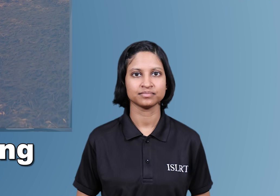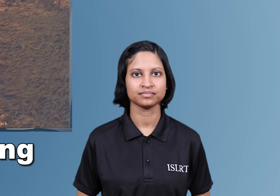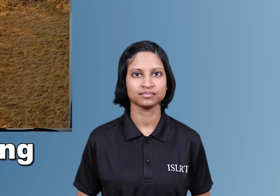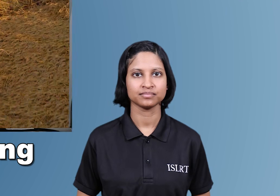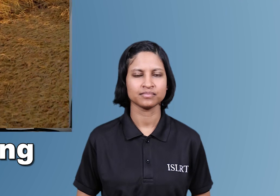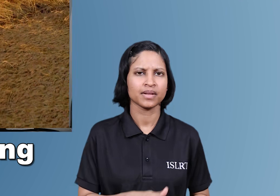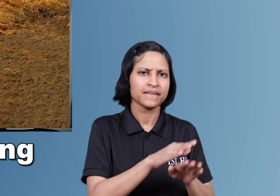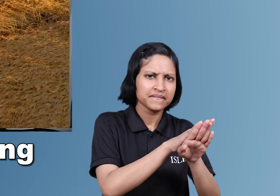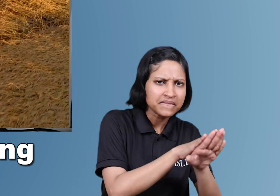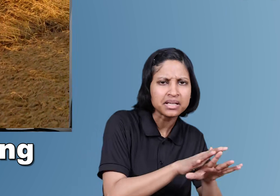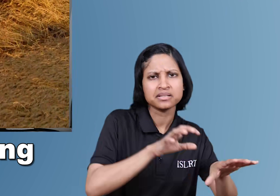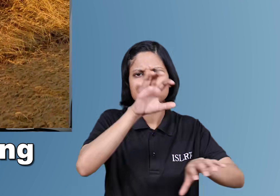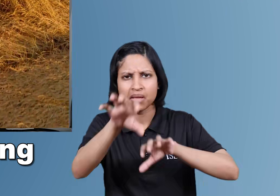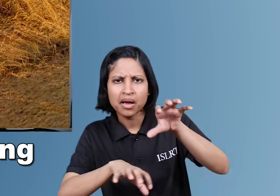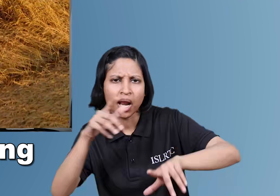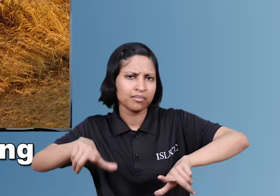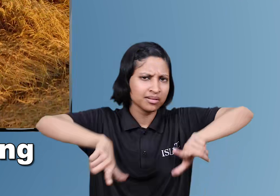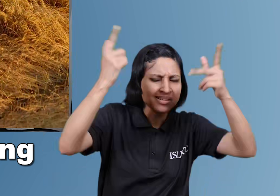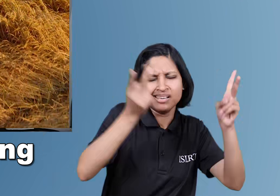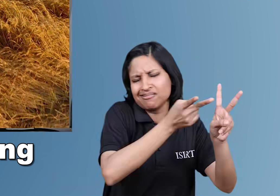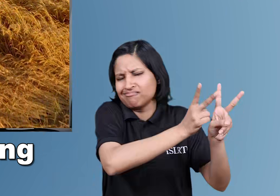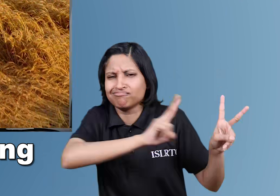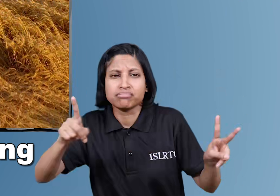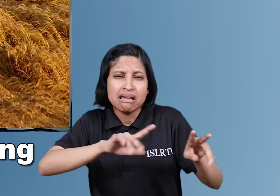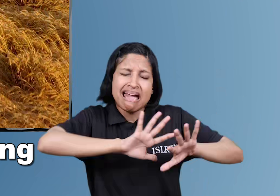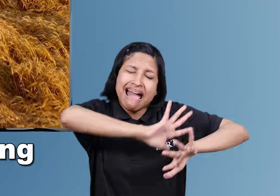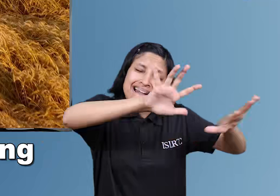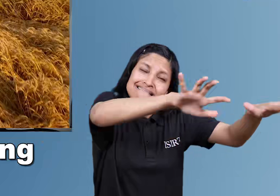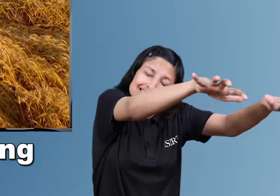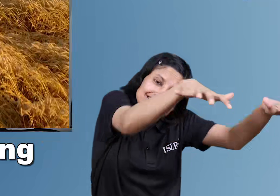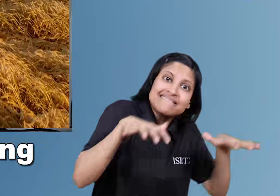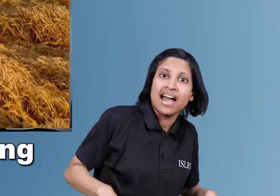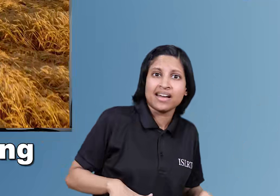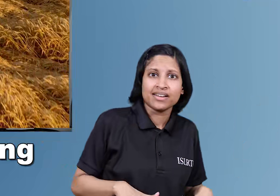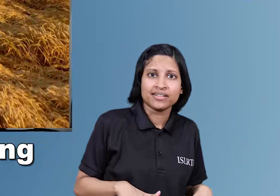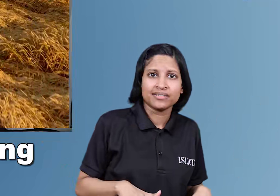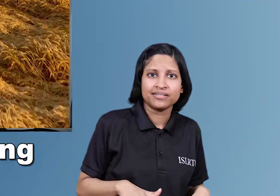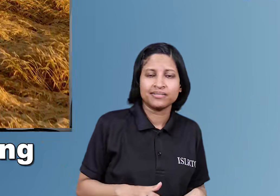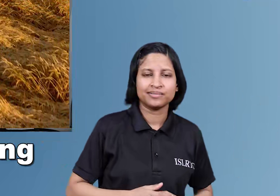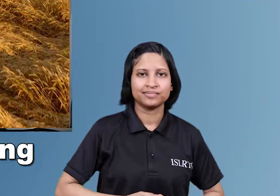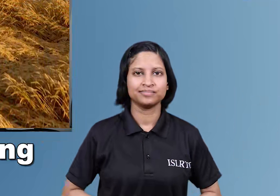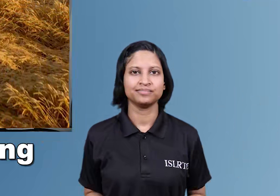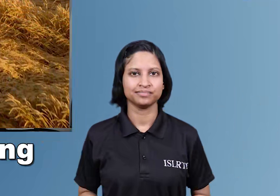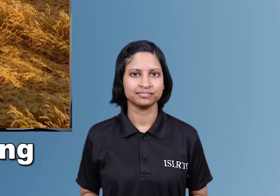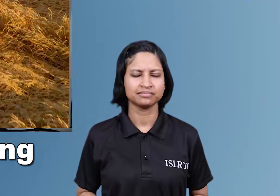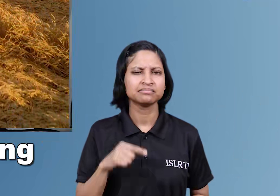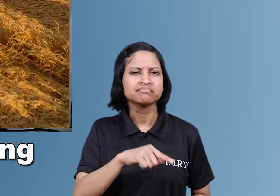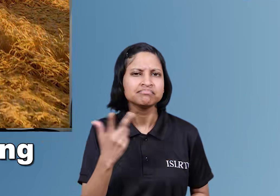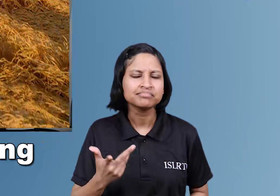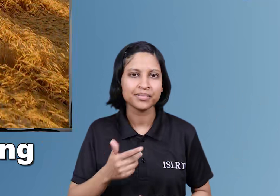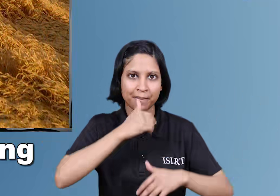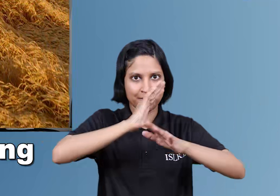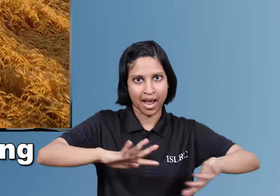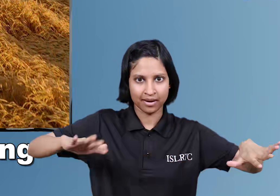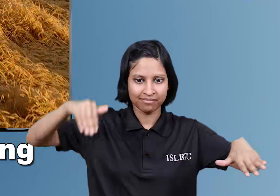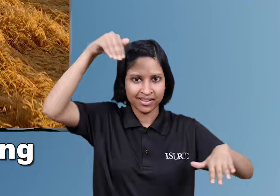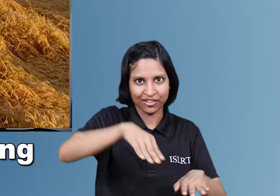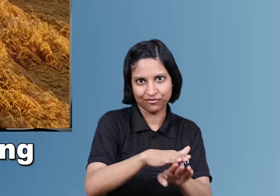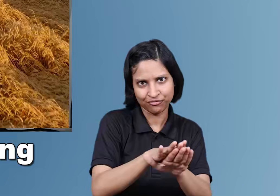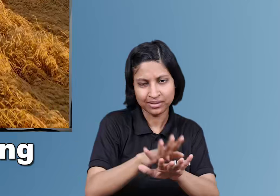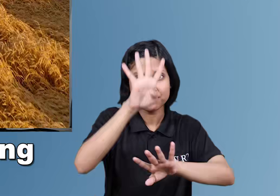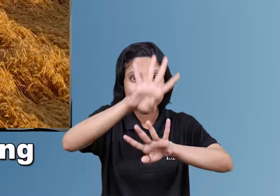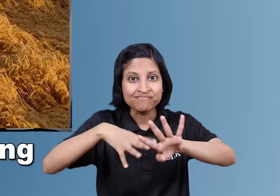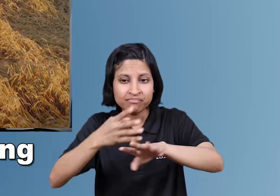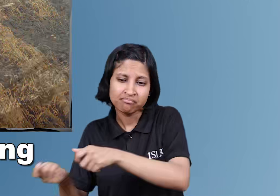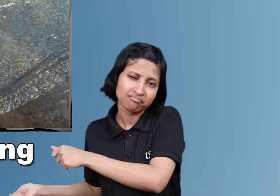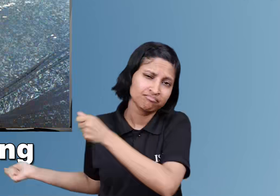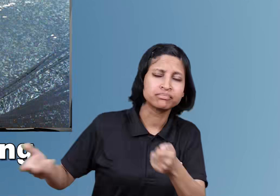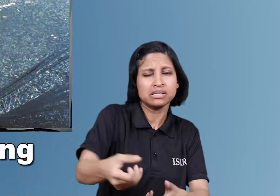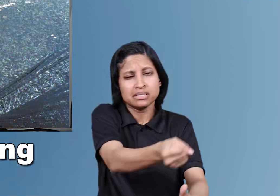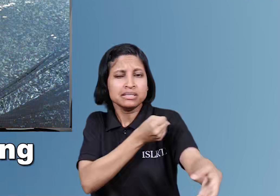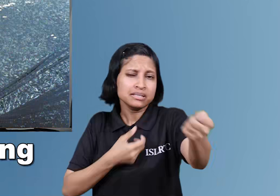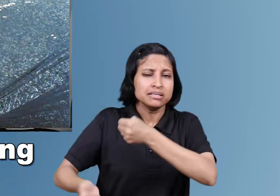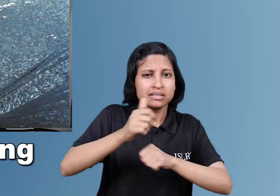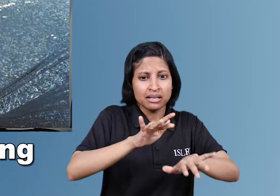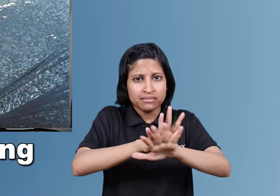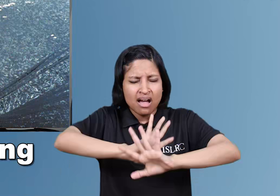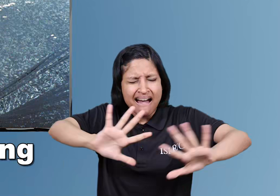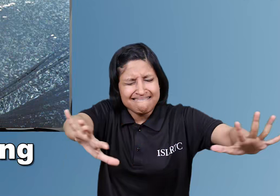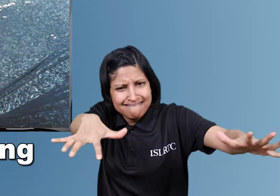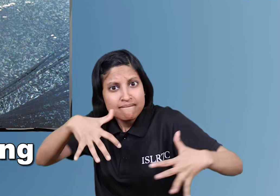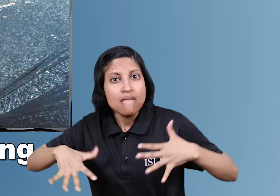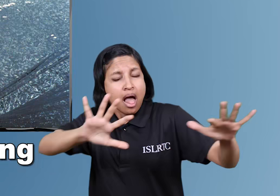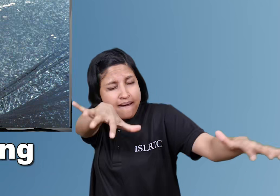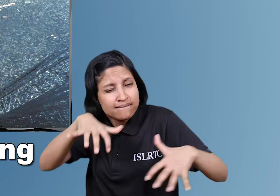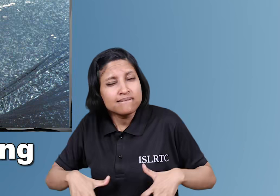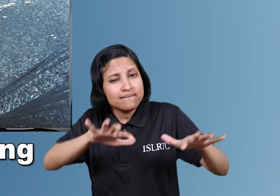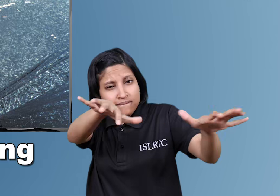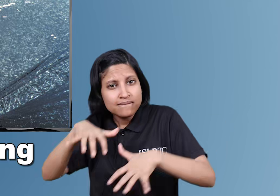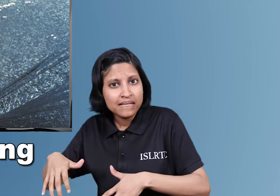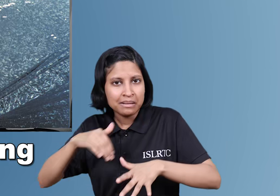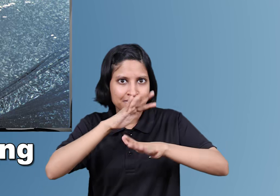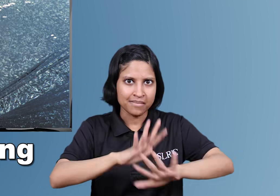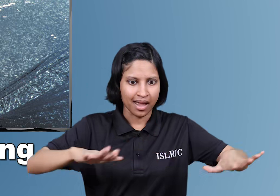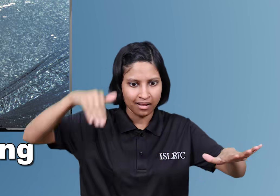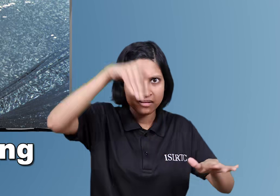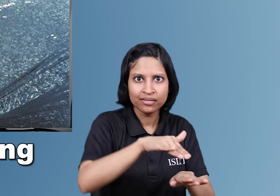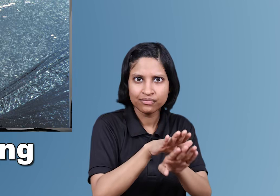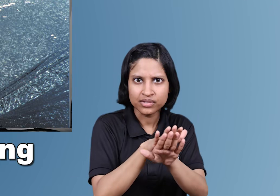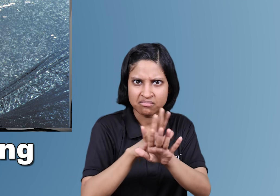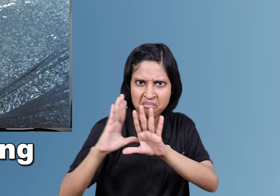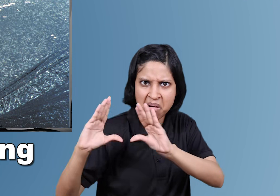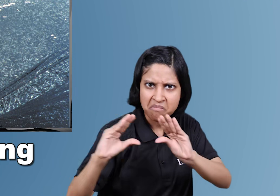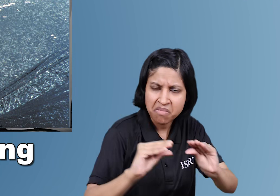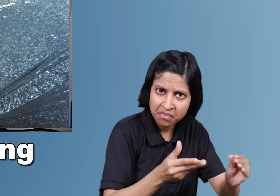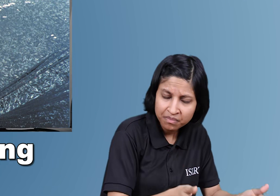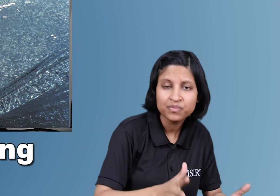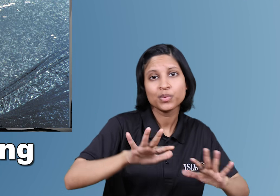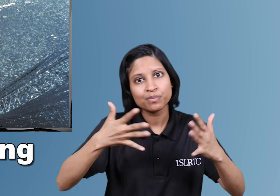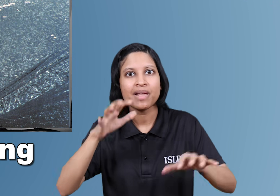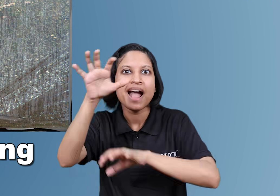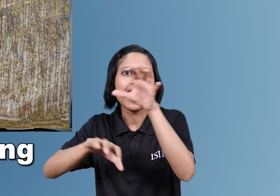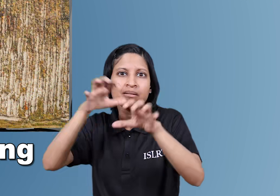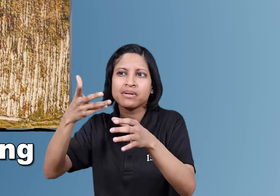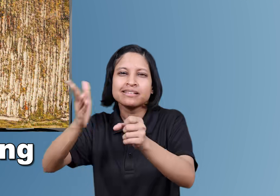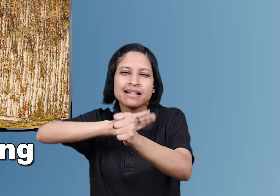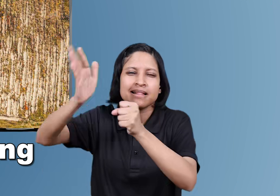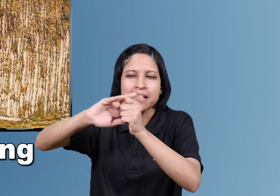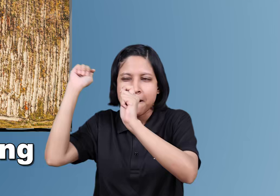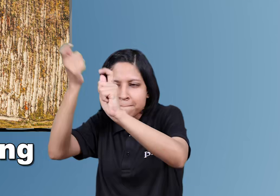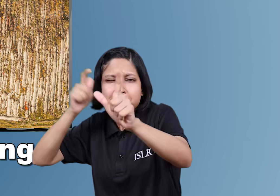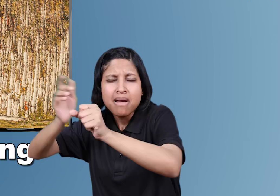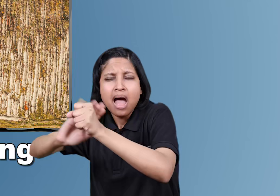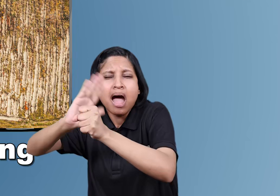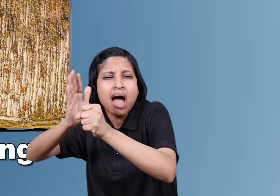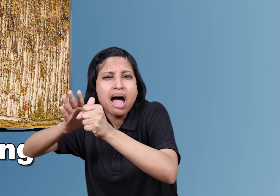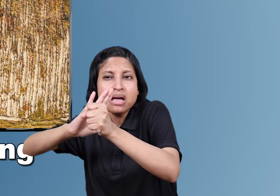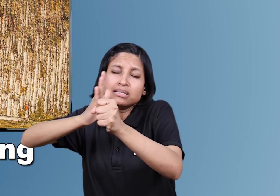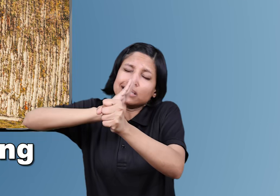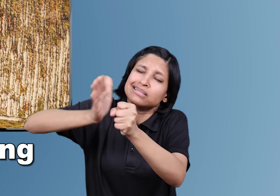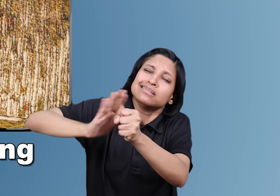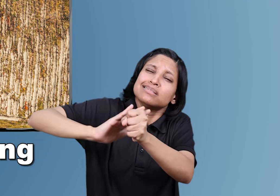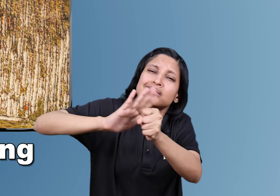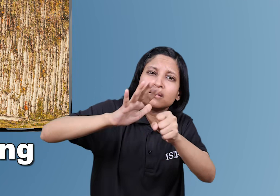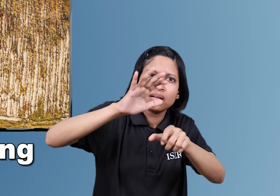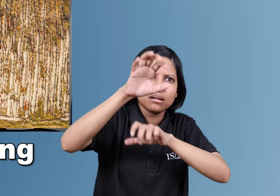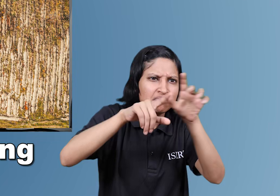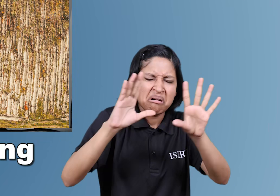Overharvesting Overharvesting refers to the excessive extraction of resources from the environment, such as overfishing, deforestation,